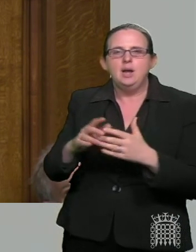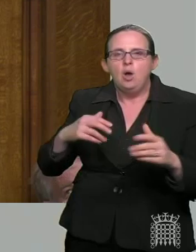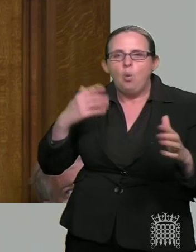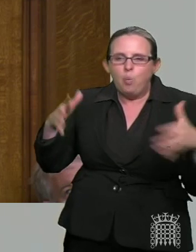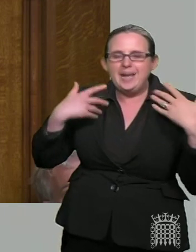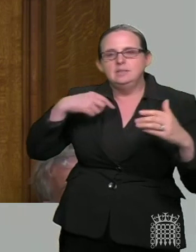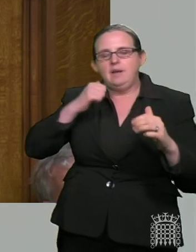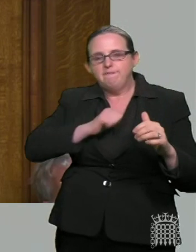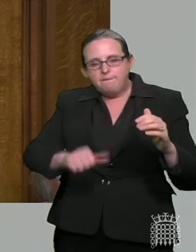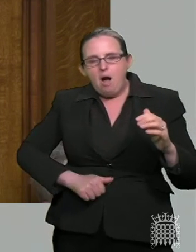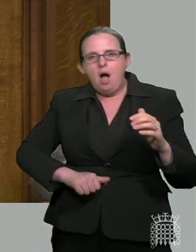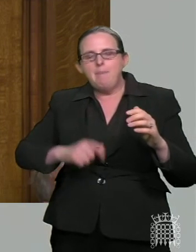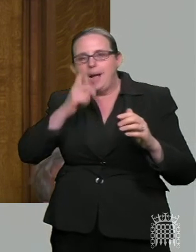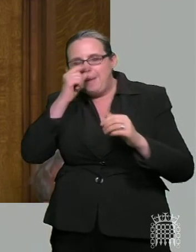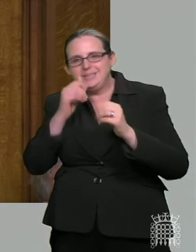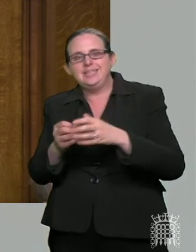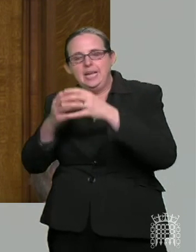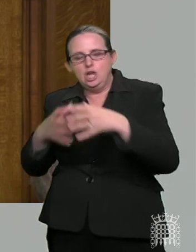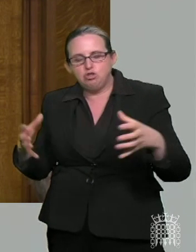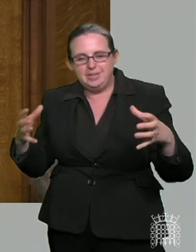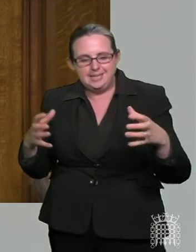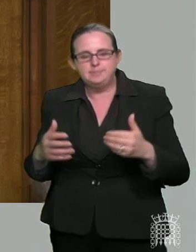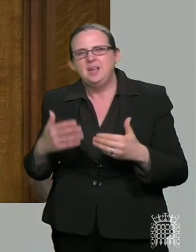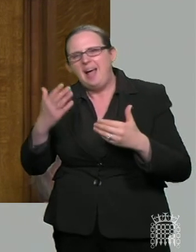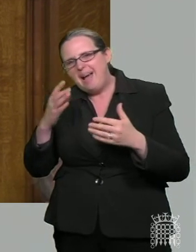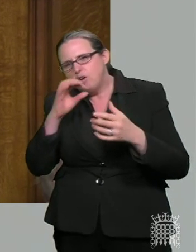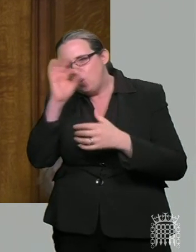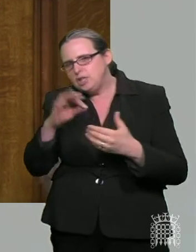It is very important to our communities, but there is a question over timing.